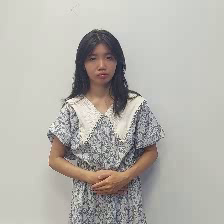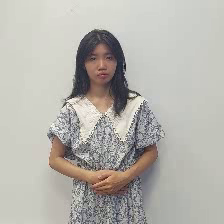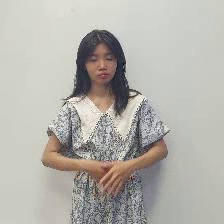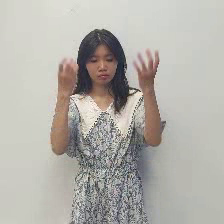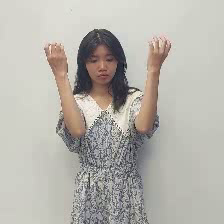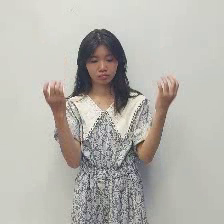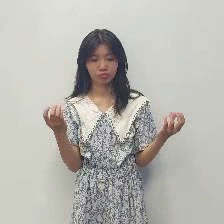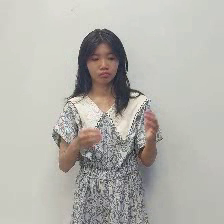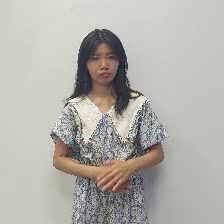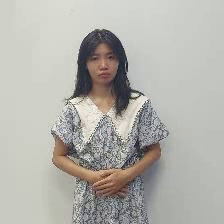Nặng